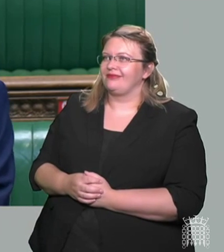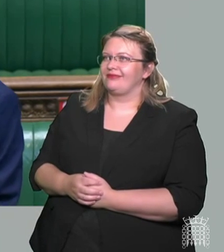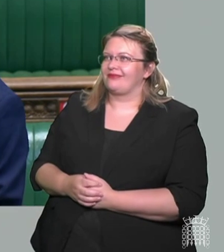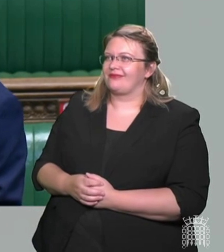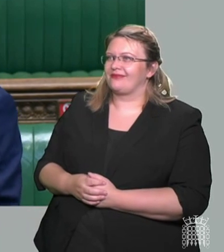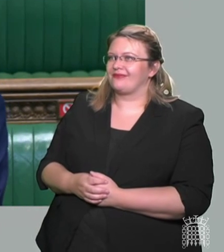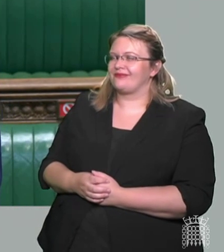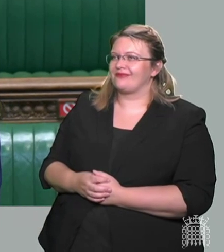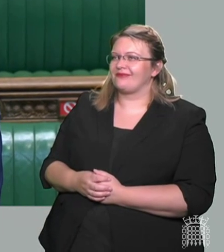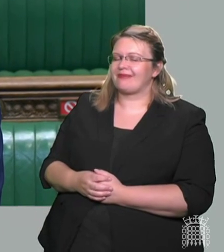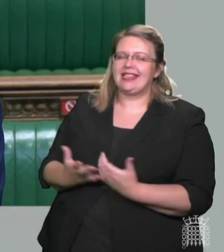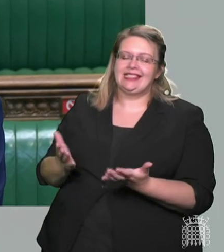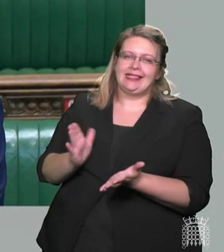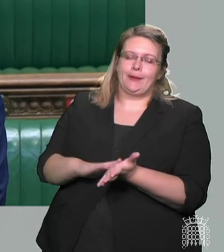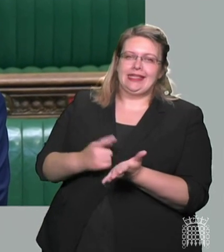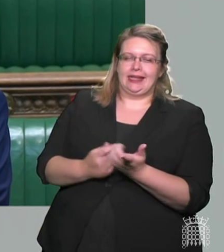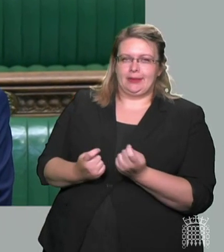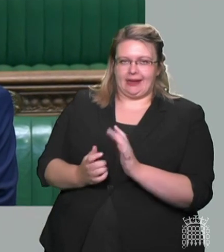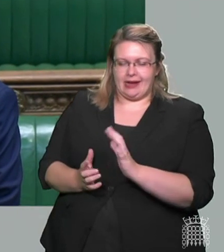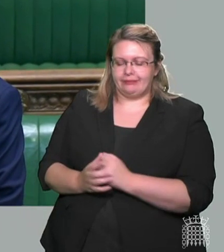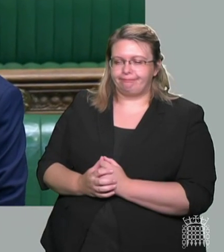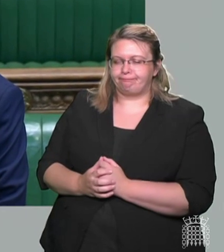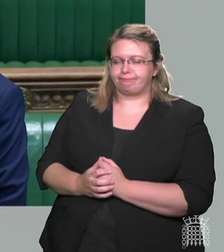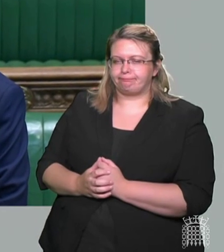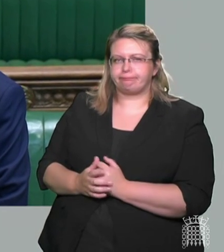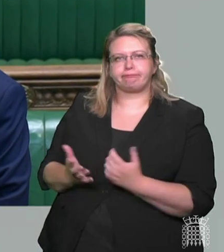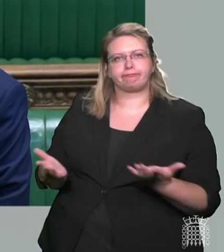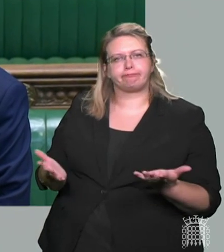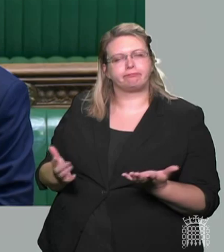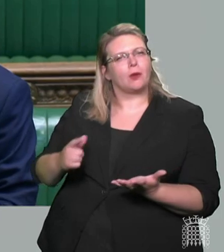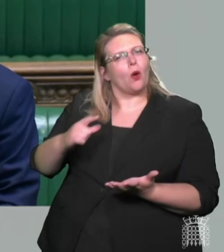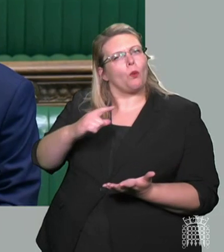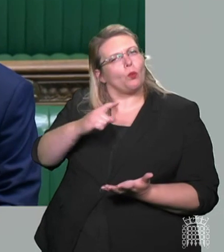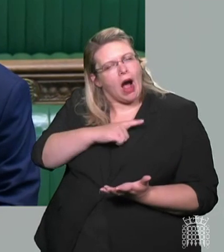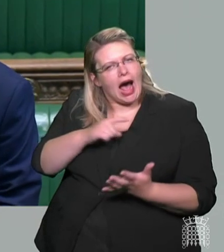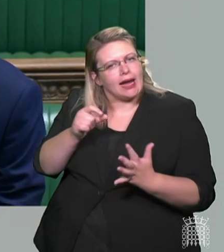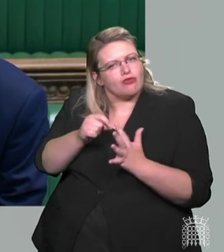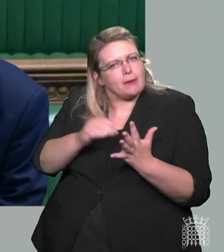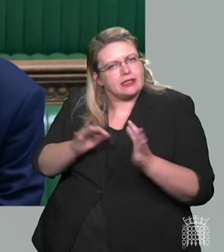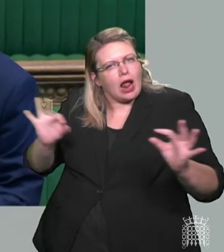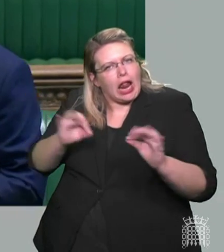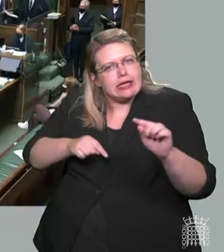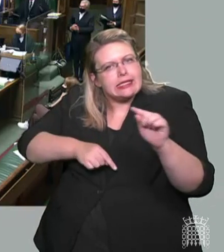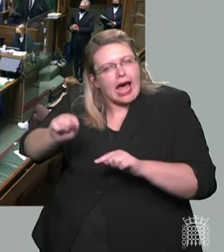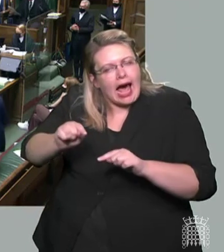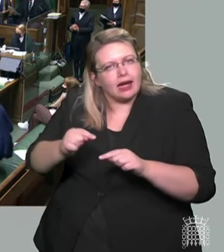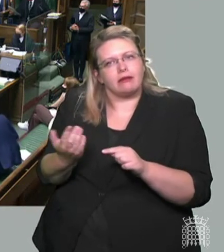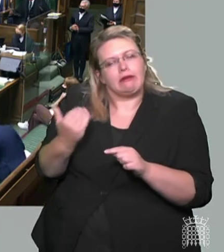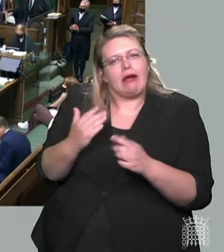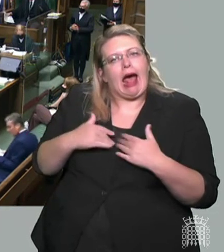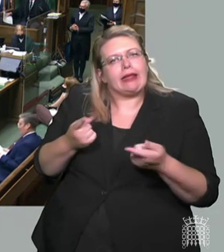Why did the Prime Minister not sack the former Health Secretary on Friday morning?